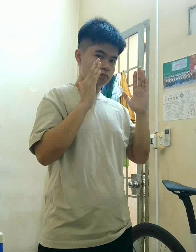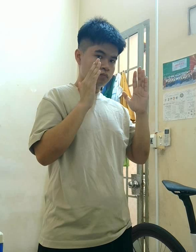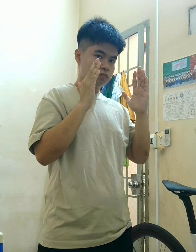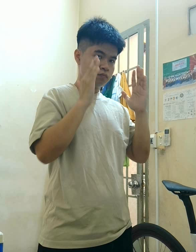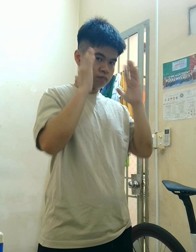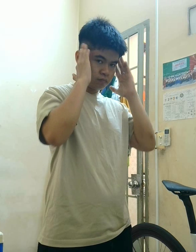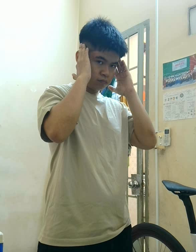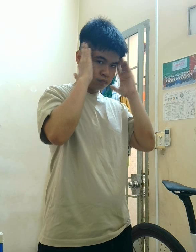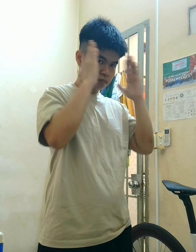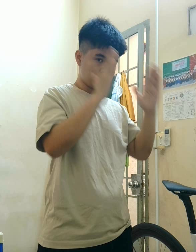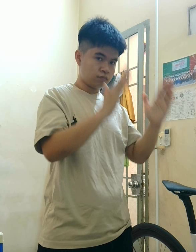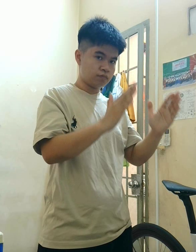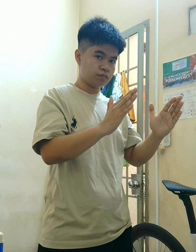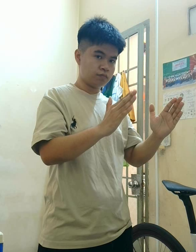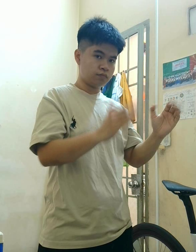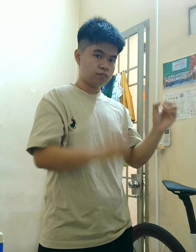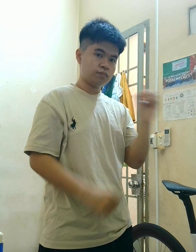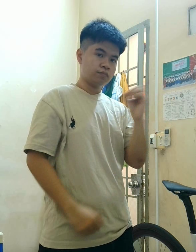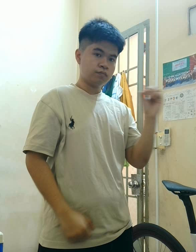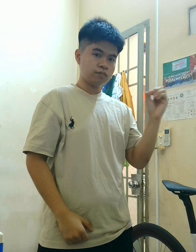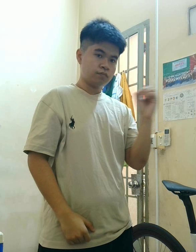khong quan tam